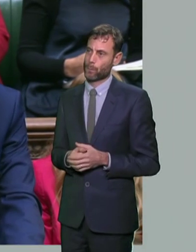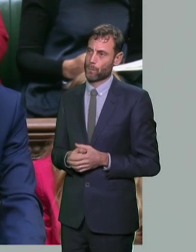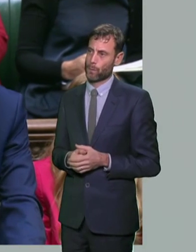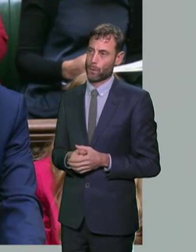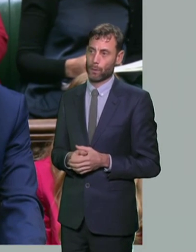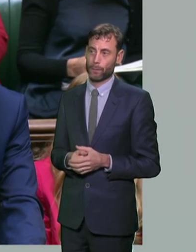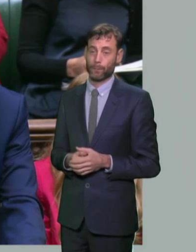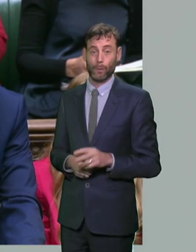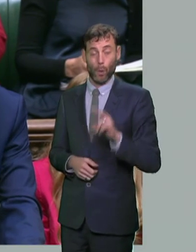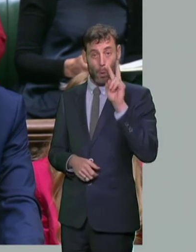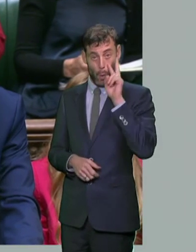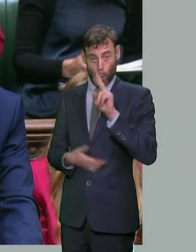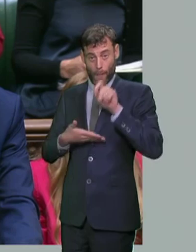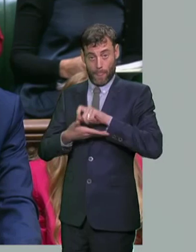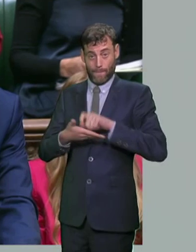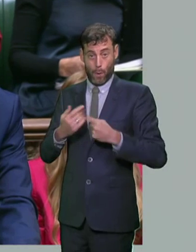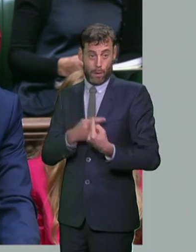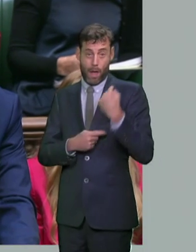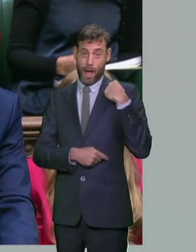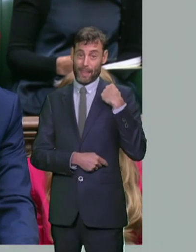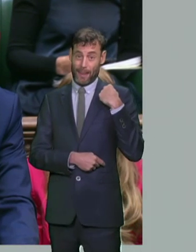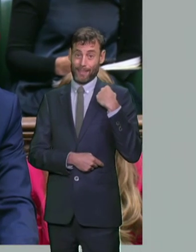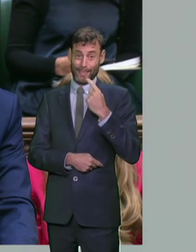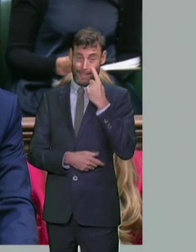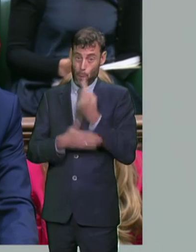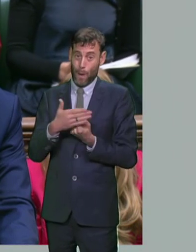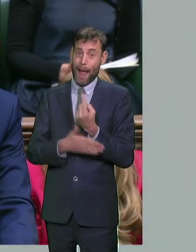Why do they— Look at the vote the other day to see the answer to that question.